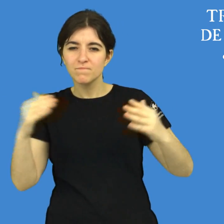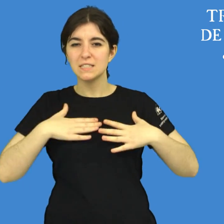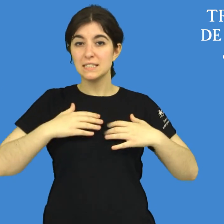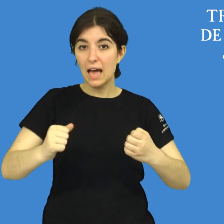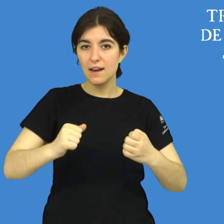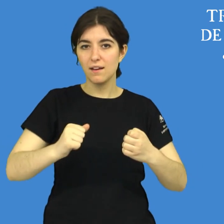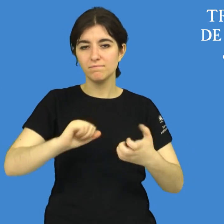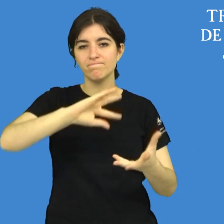sano